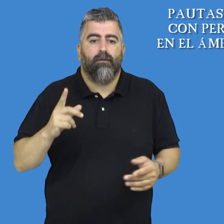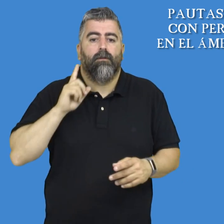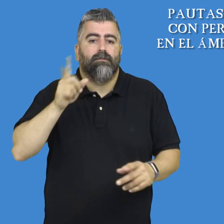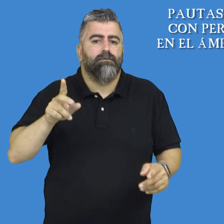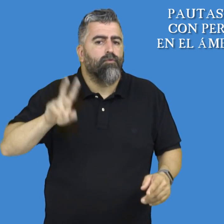caso